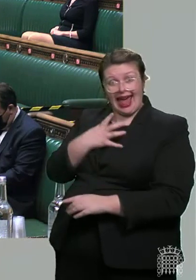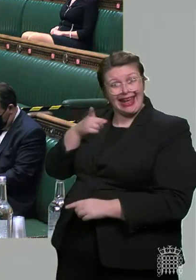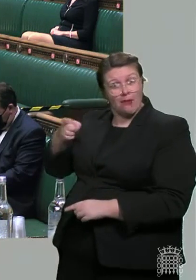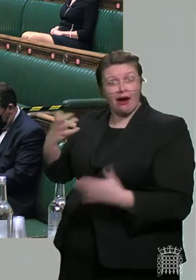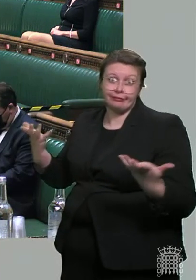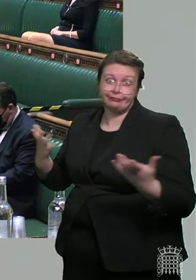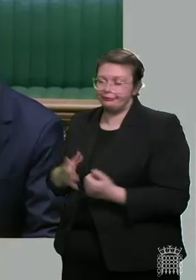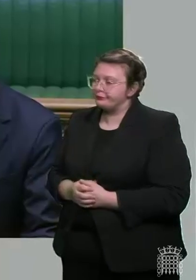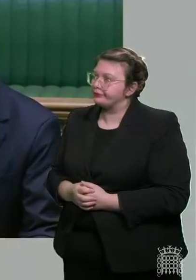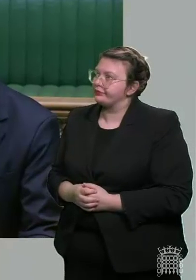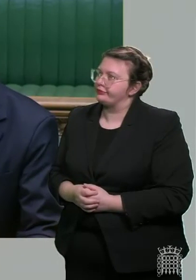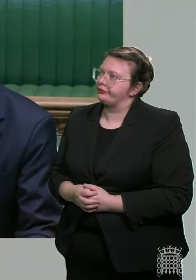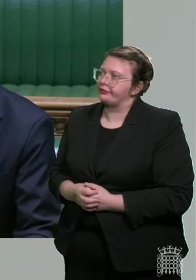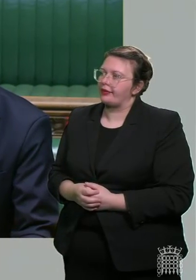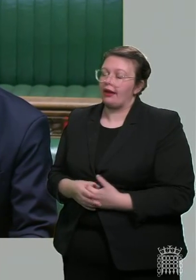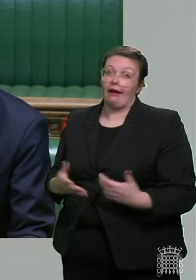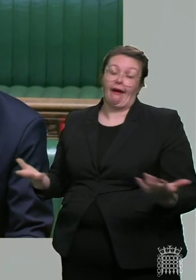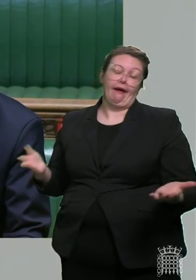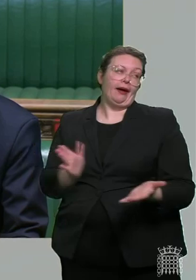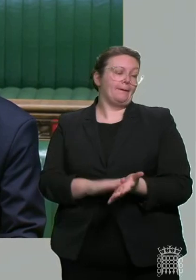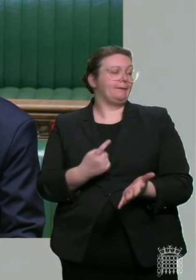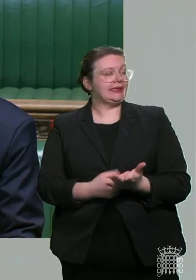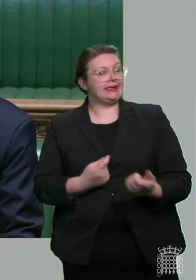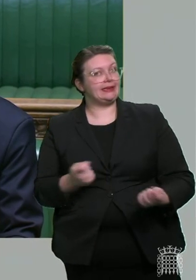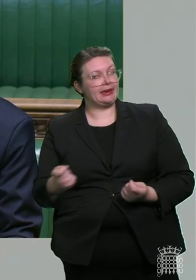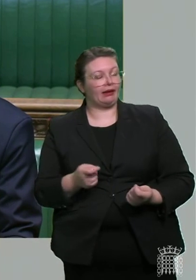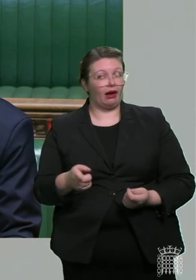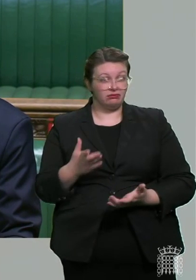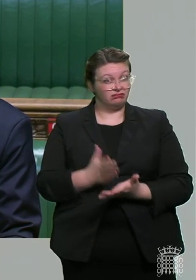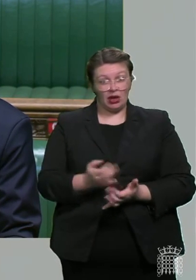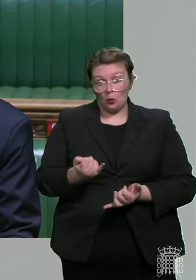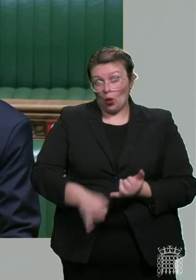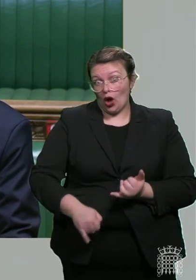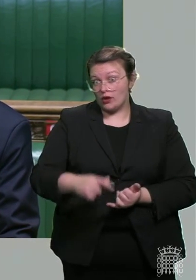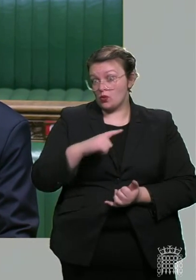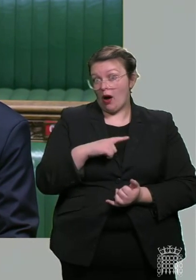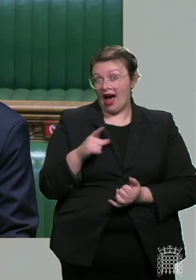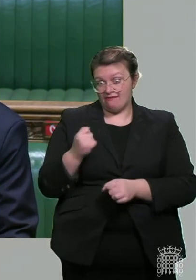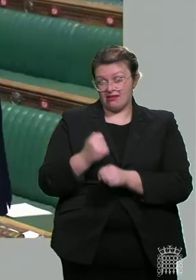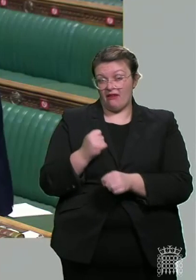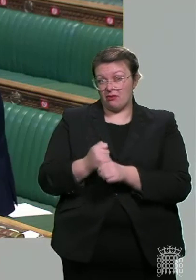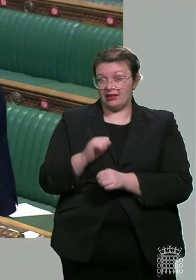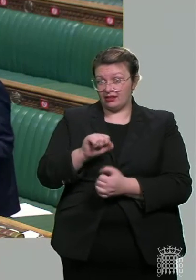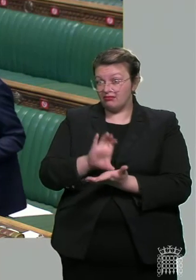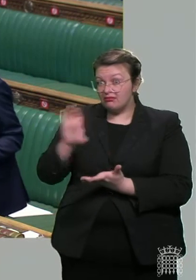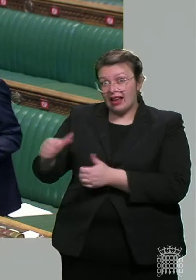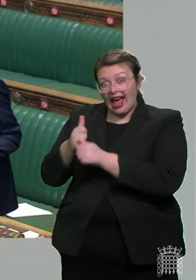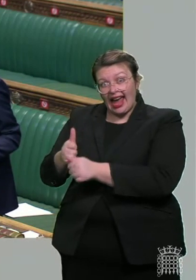To make matters worse, the Government decided this week to halve international aid to Yemen—to halve it.